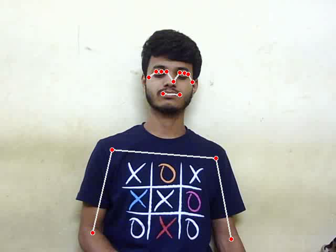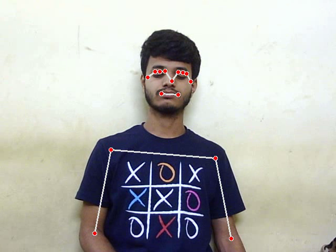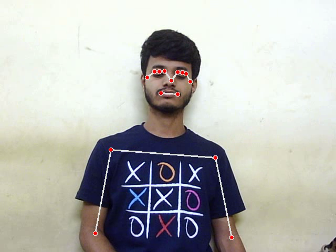your